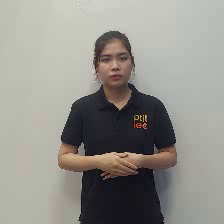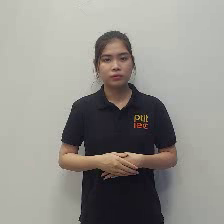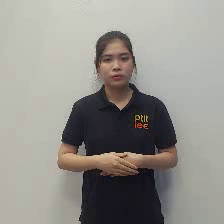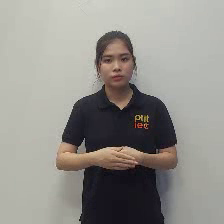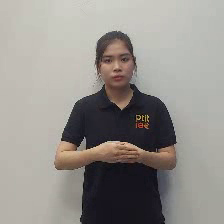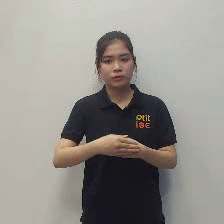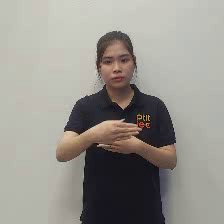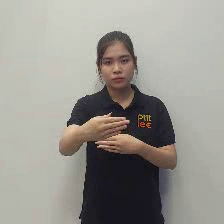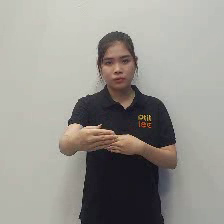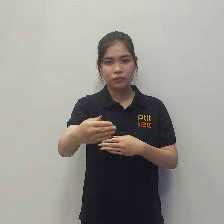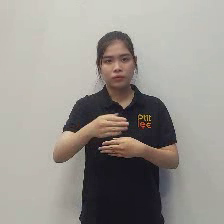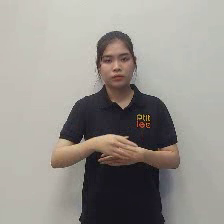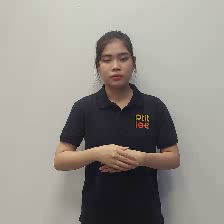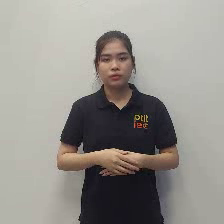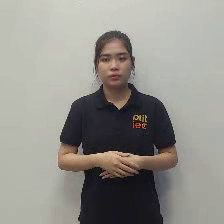Xa